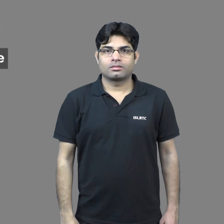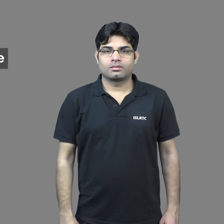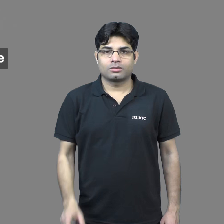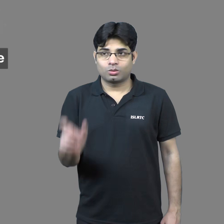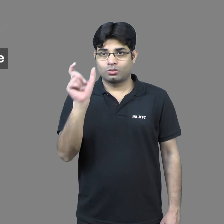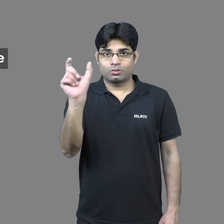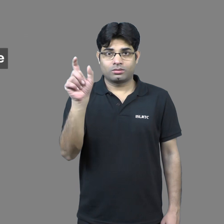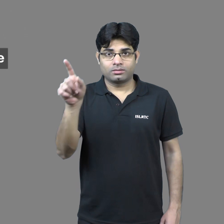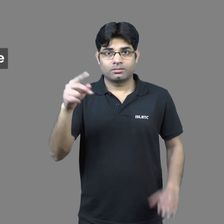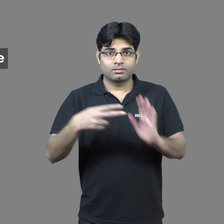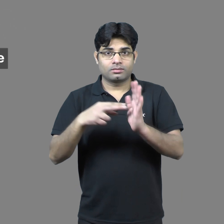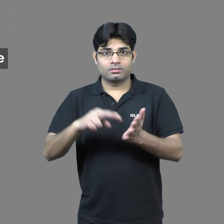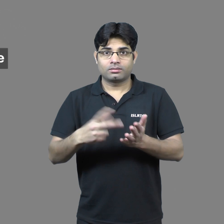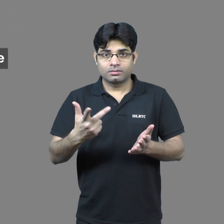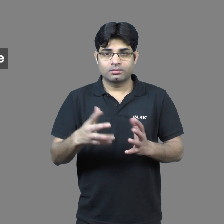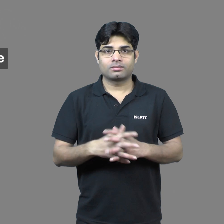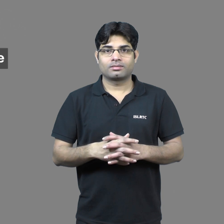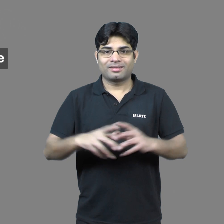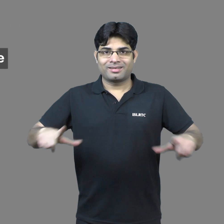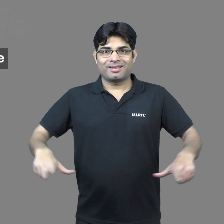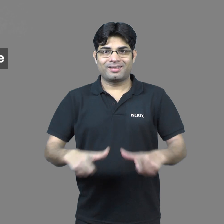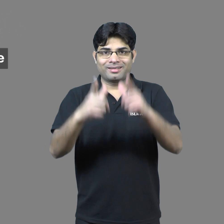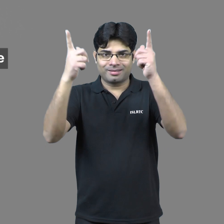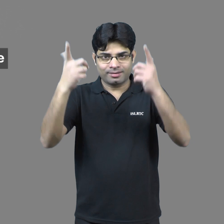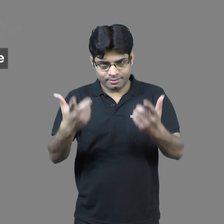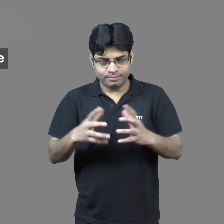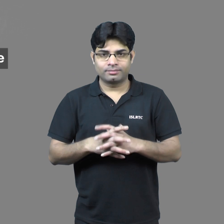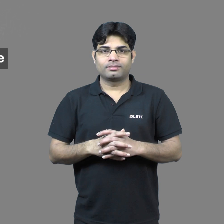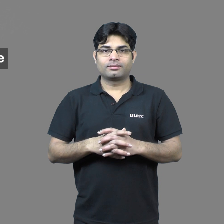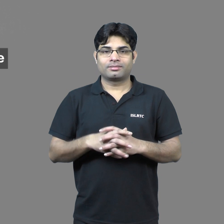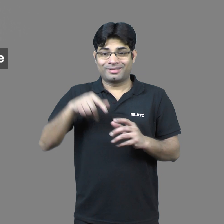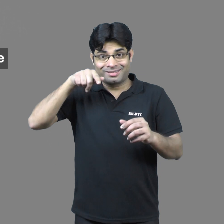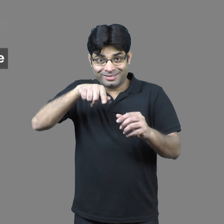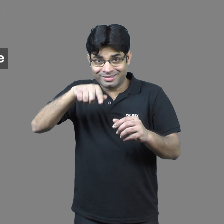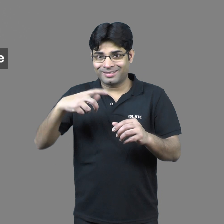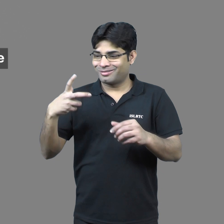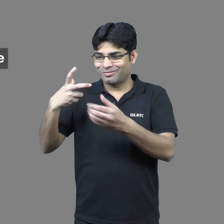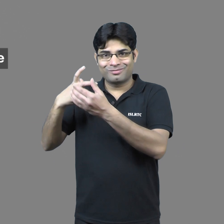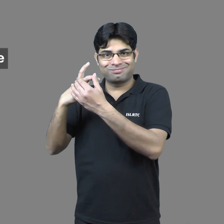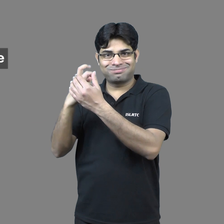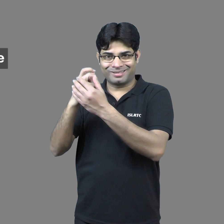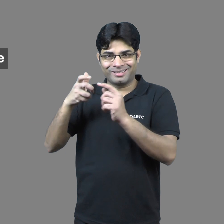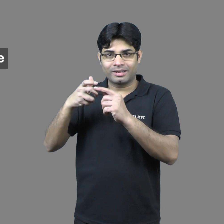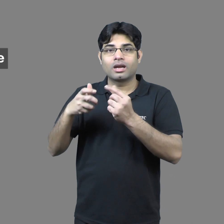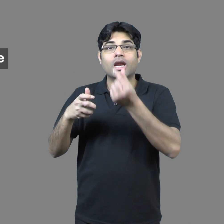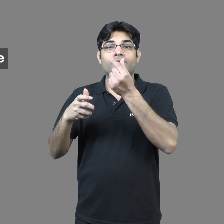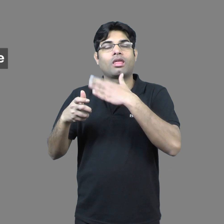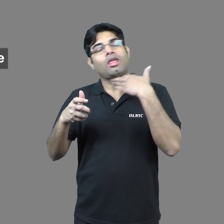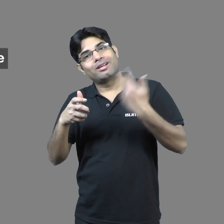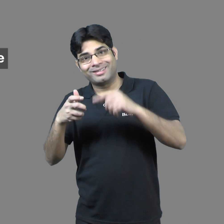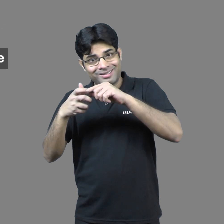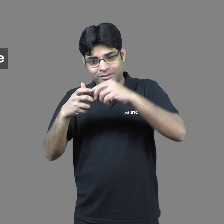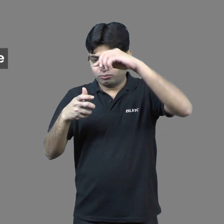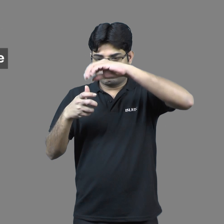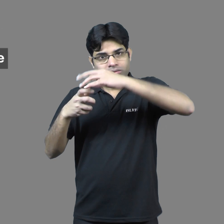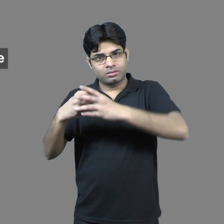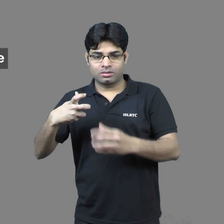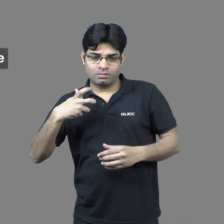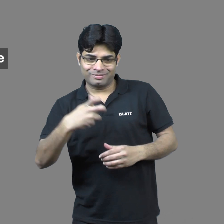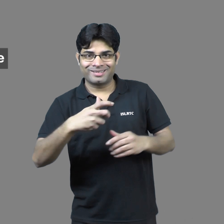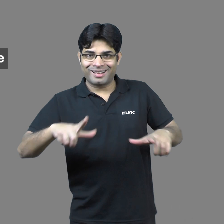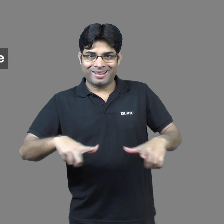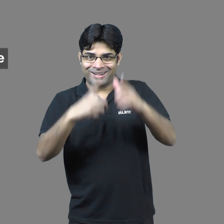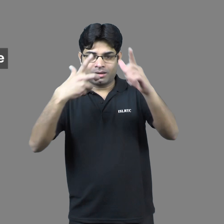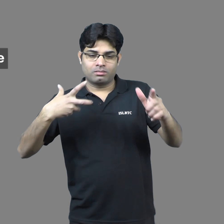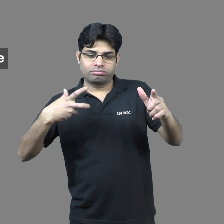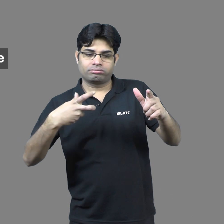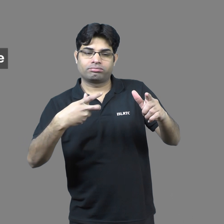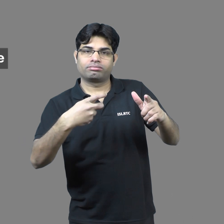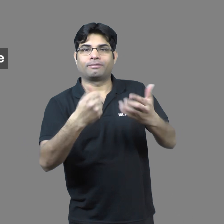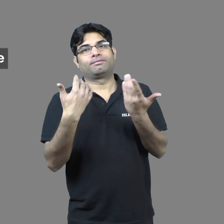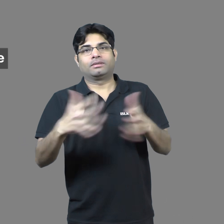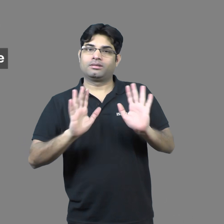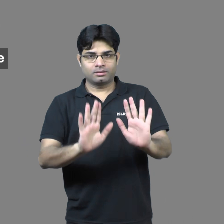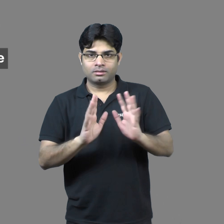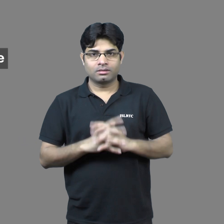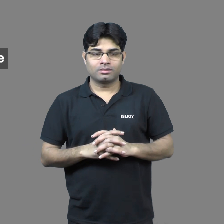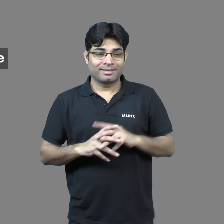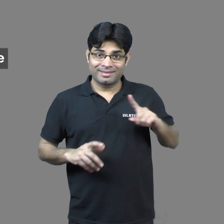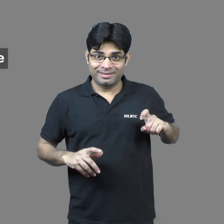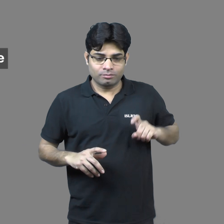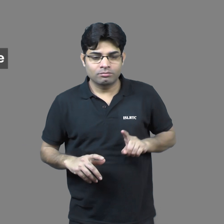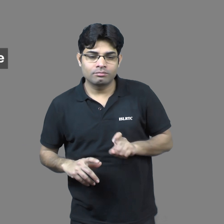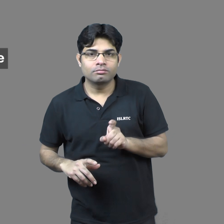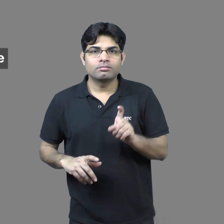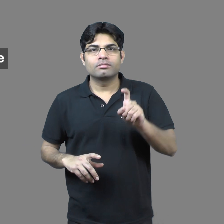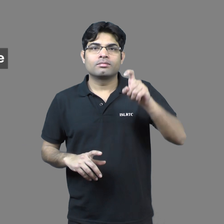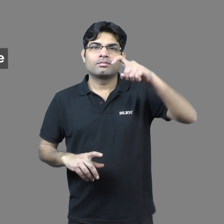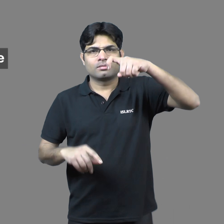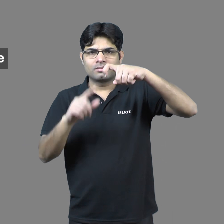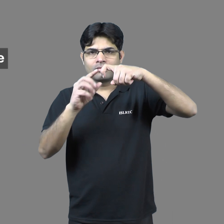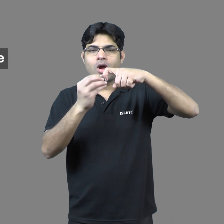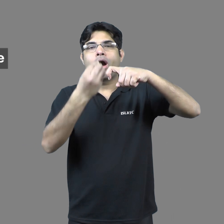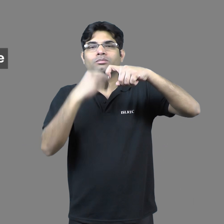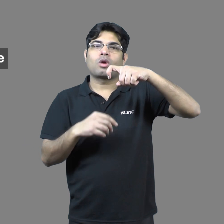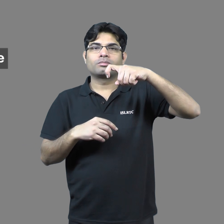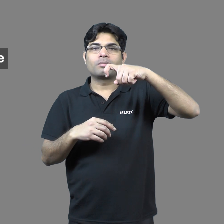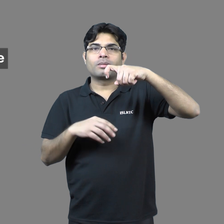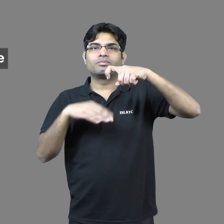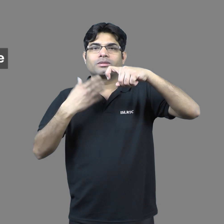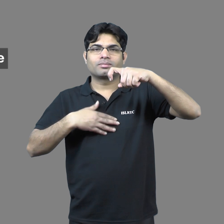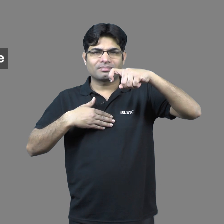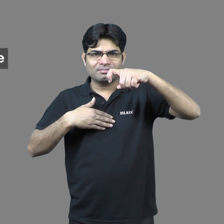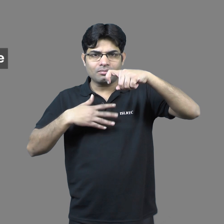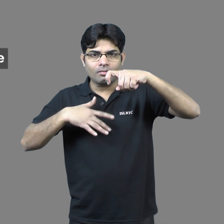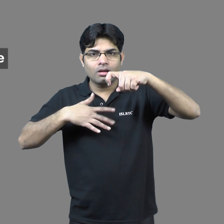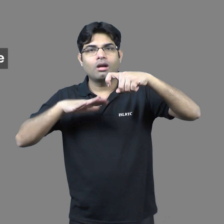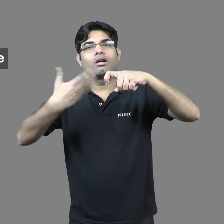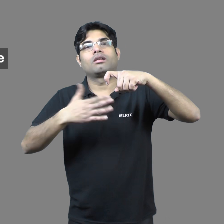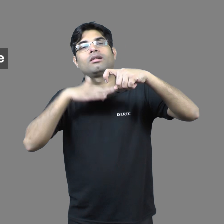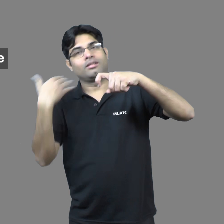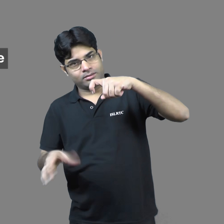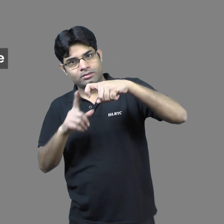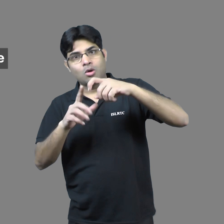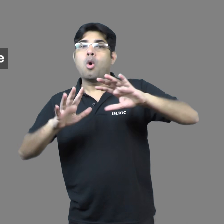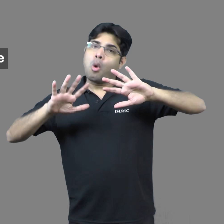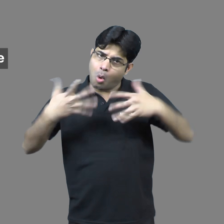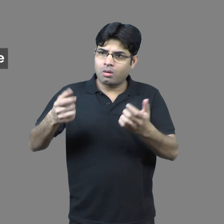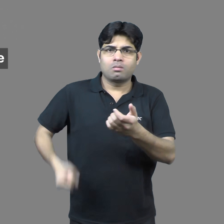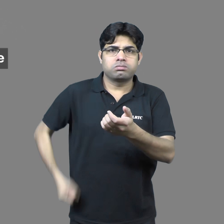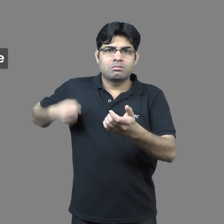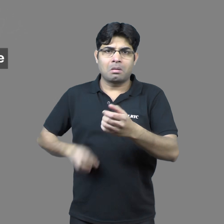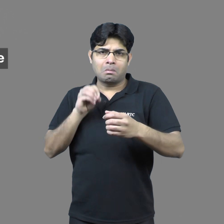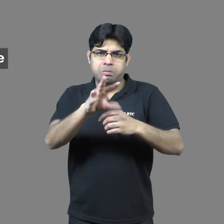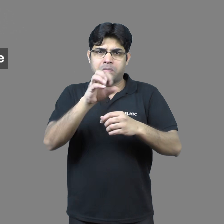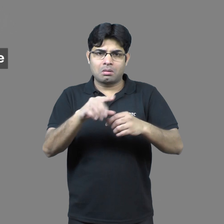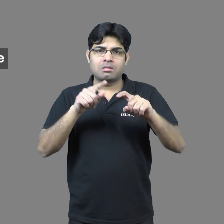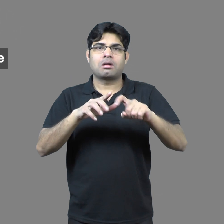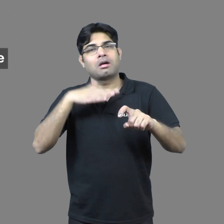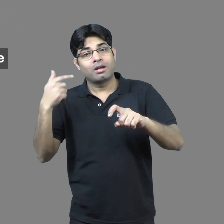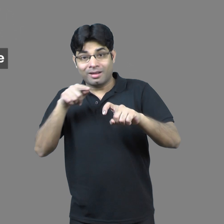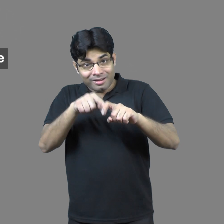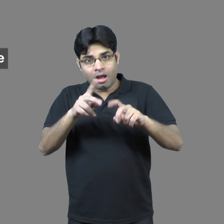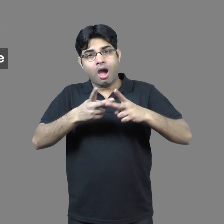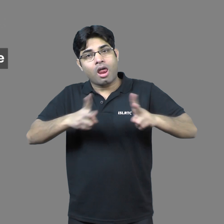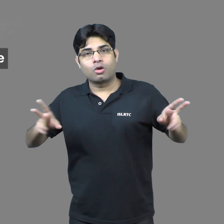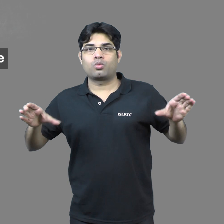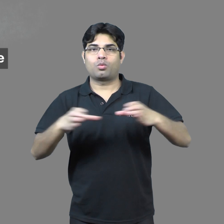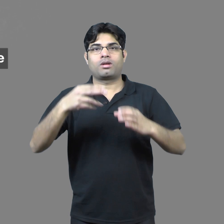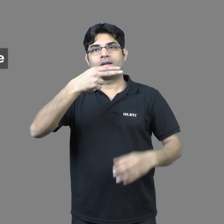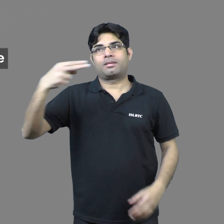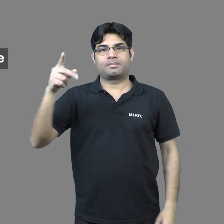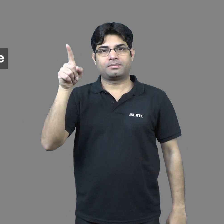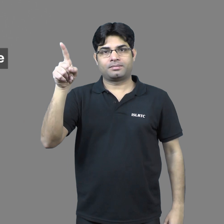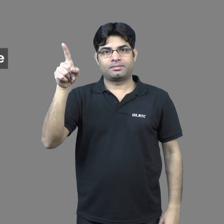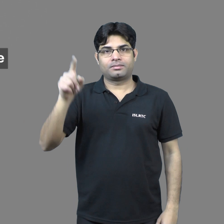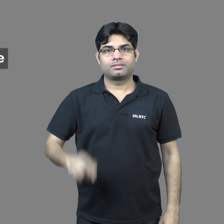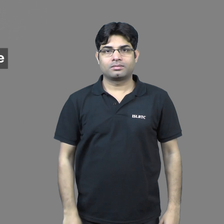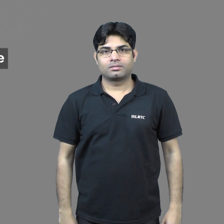Systemic Insecticide